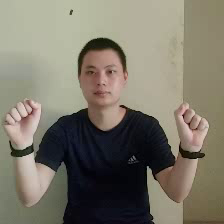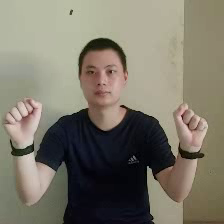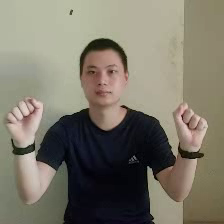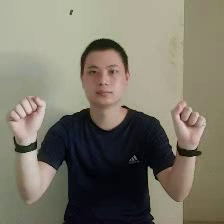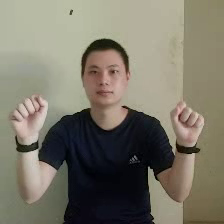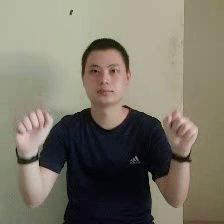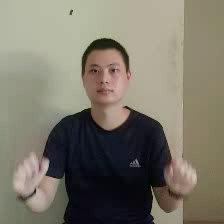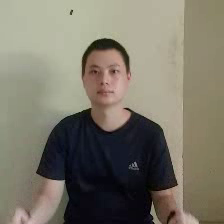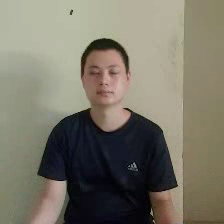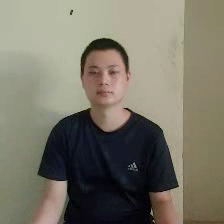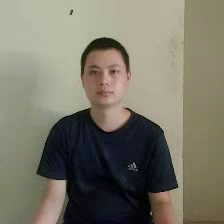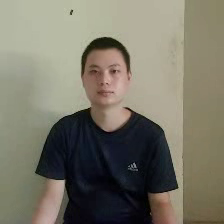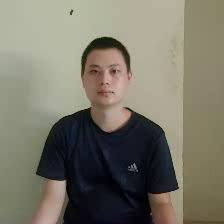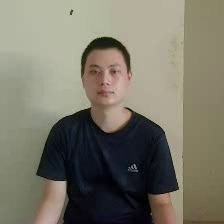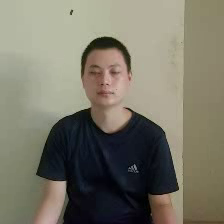Thăm